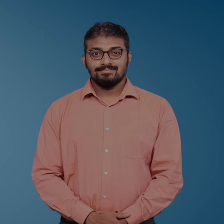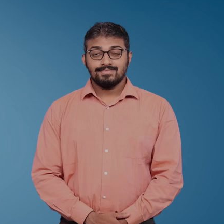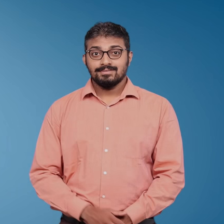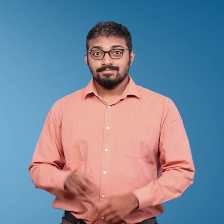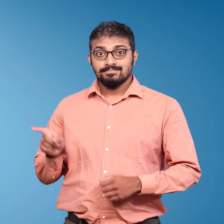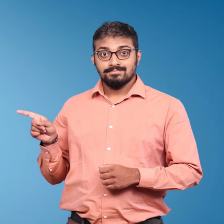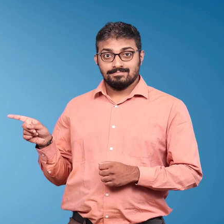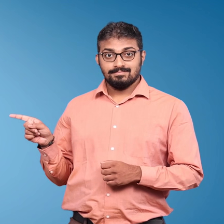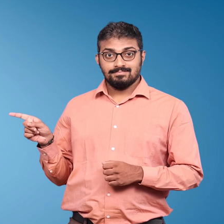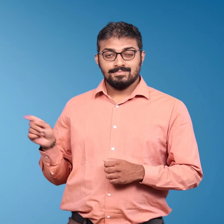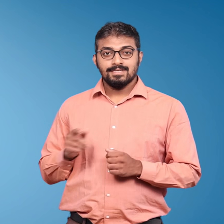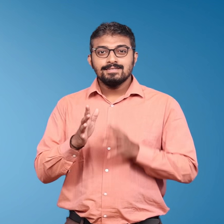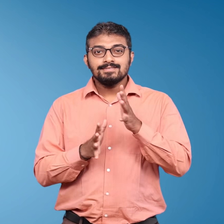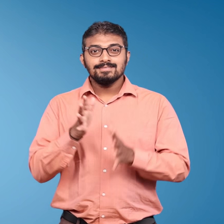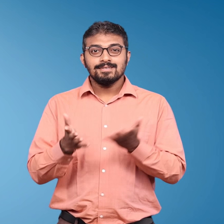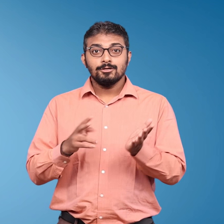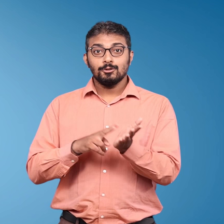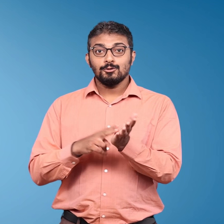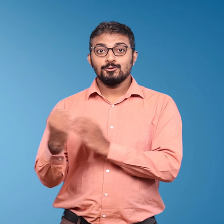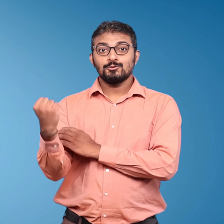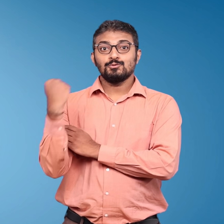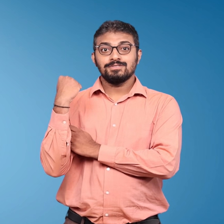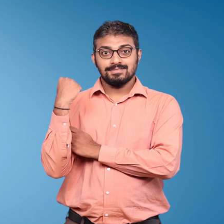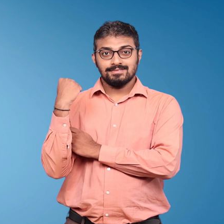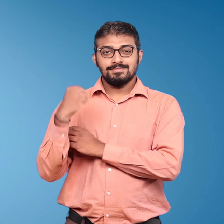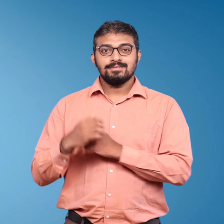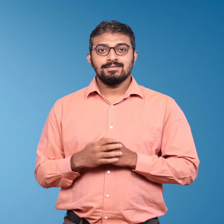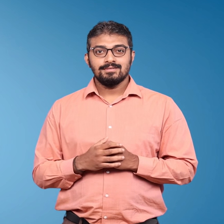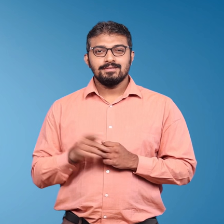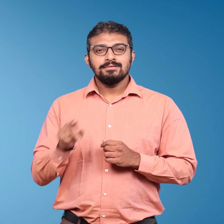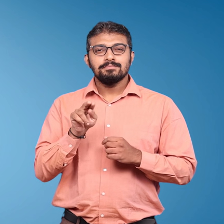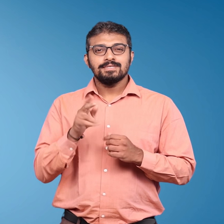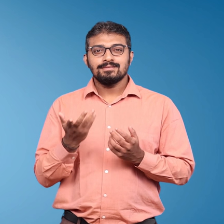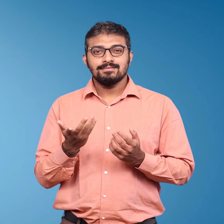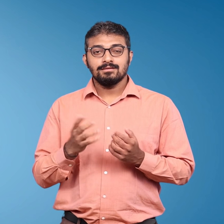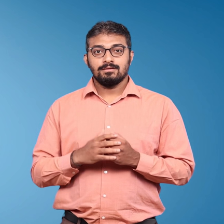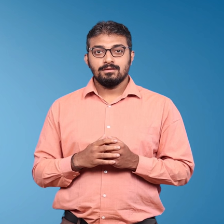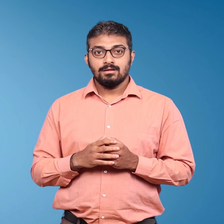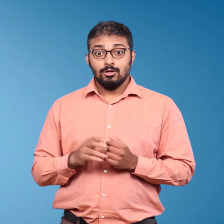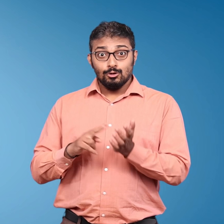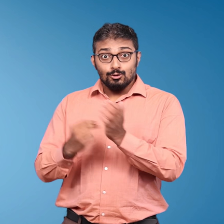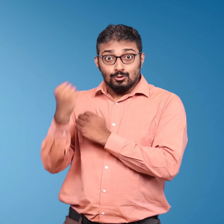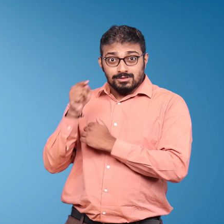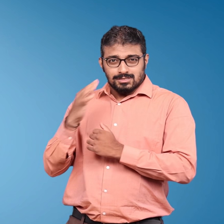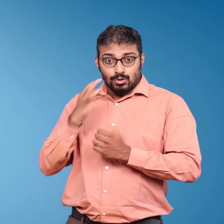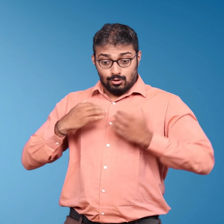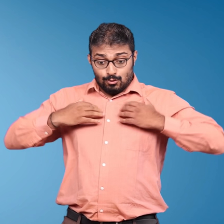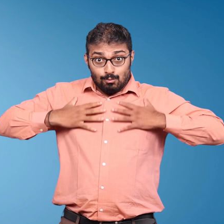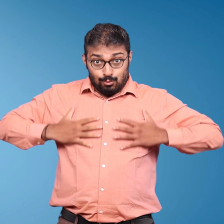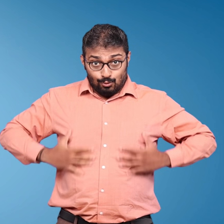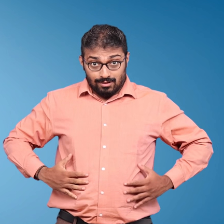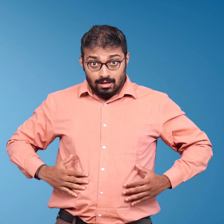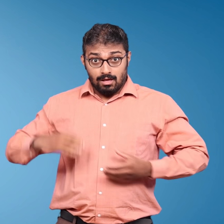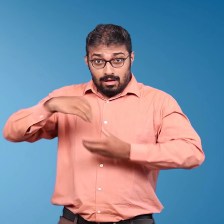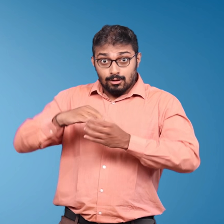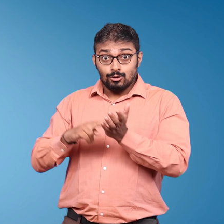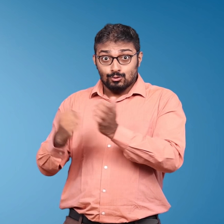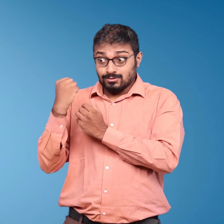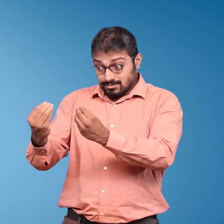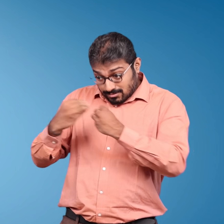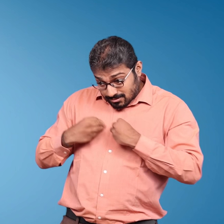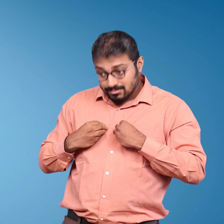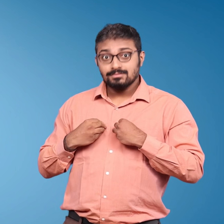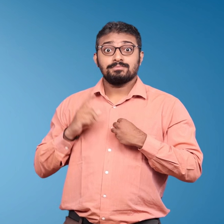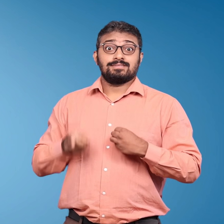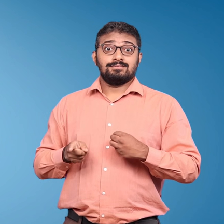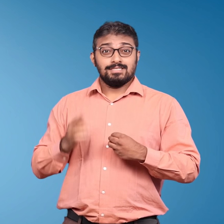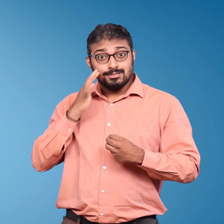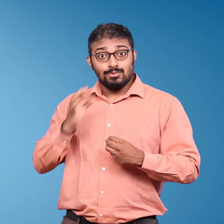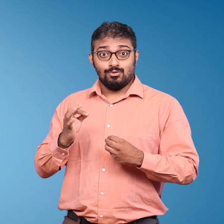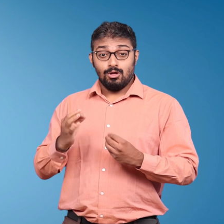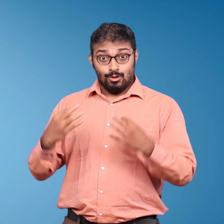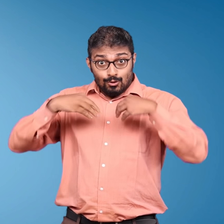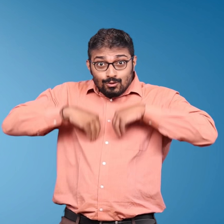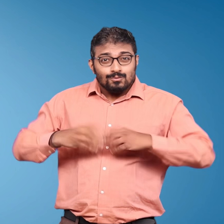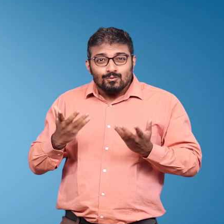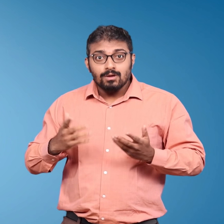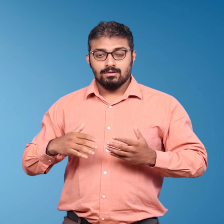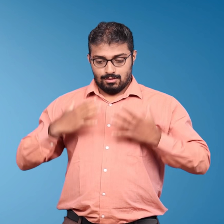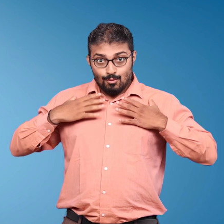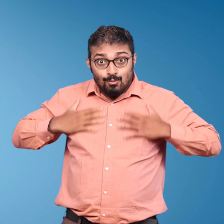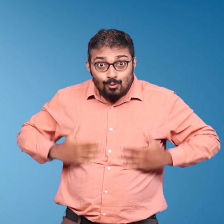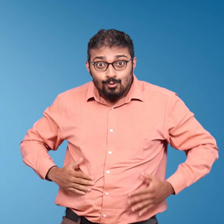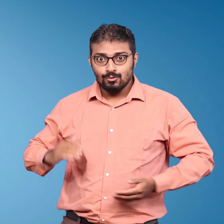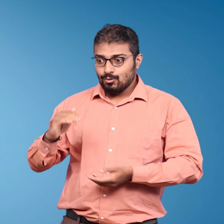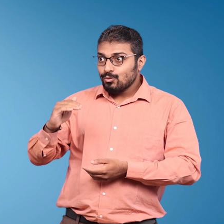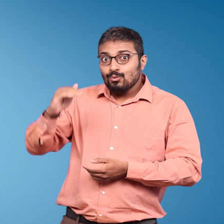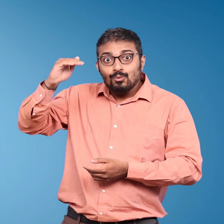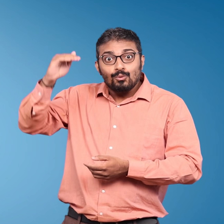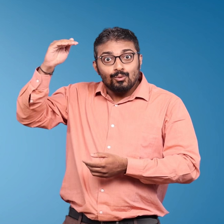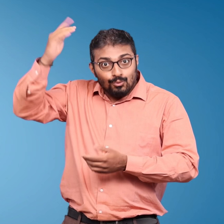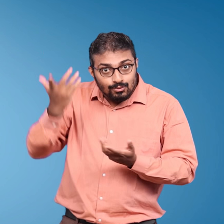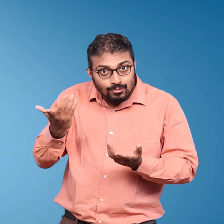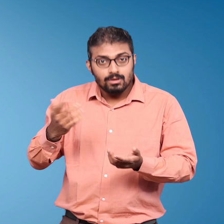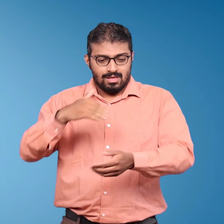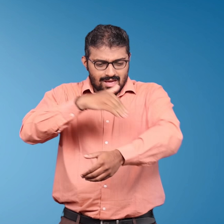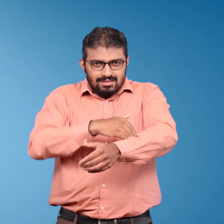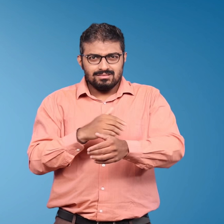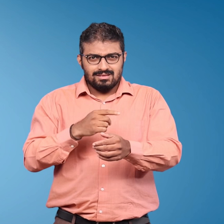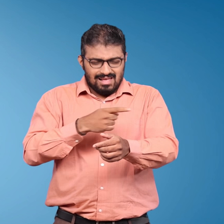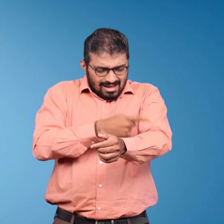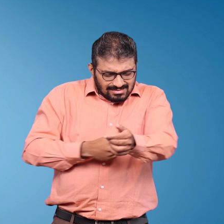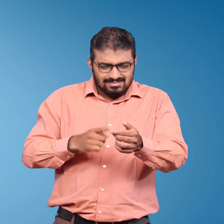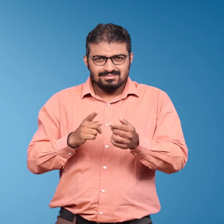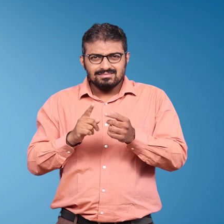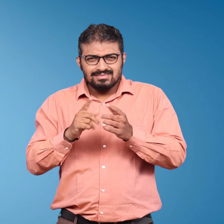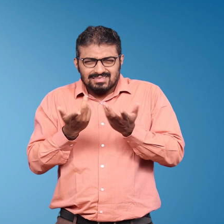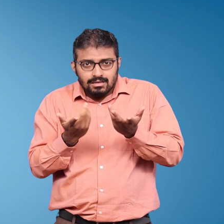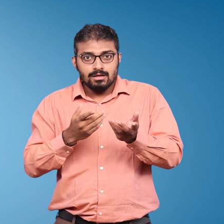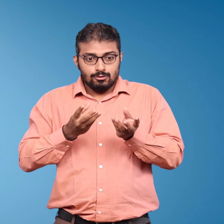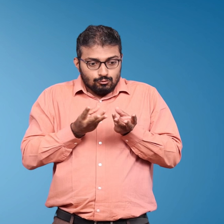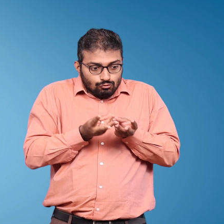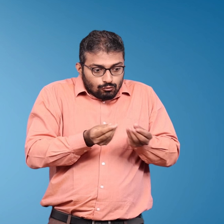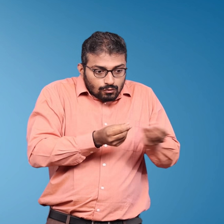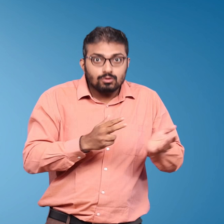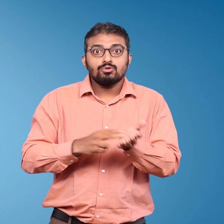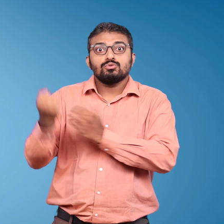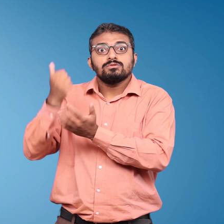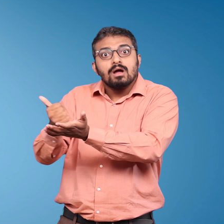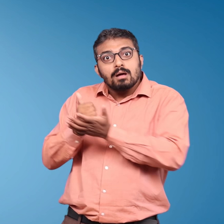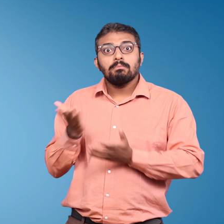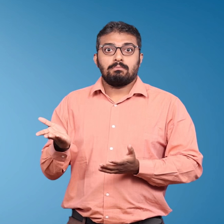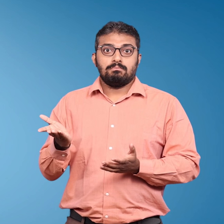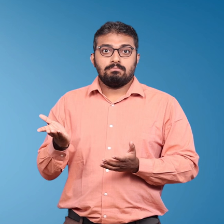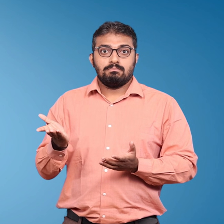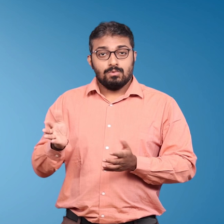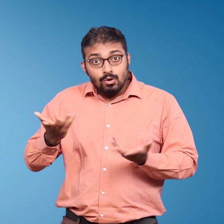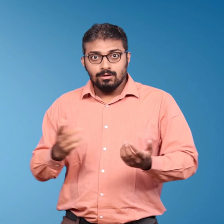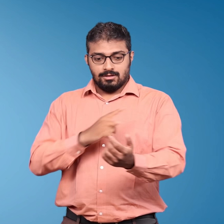Nutrient This sign means nutrient. Nutrients are important substances that are needed by our body. They help our bodies to grow, repair, give energy,